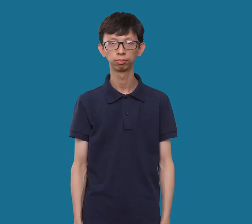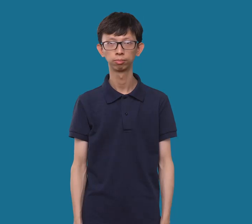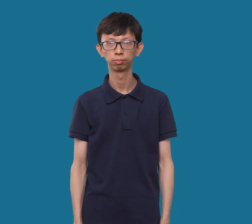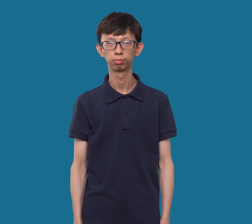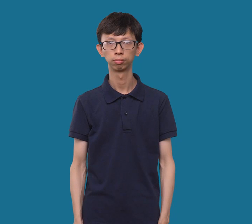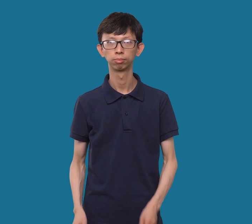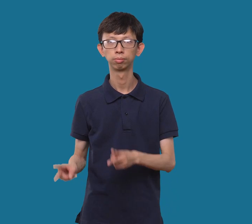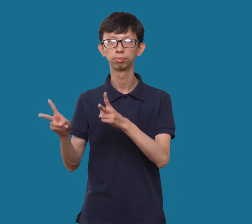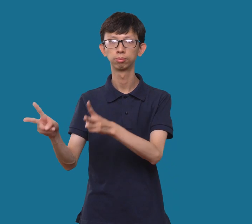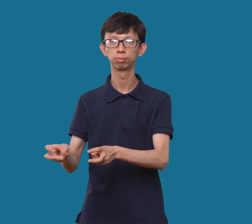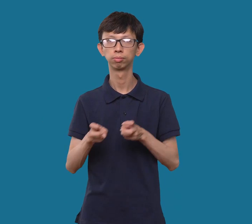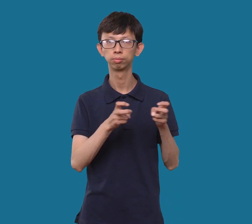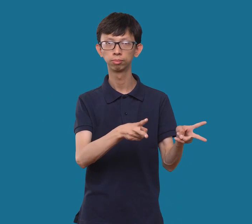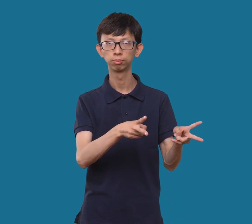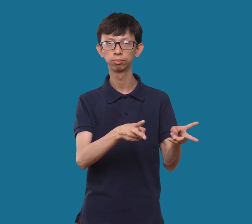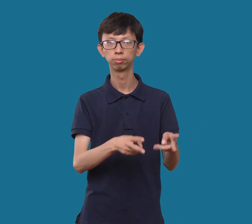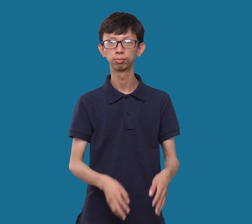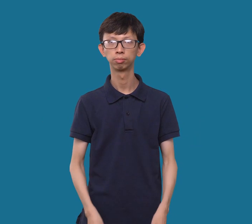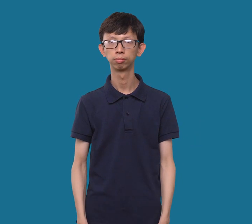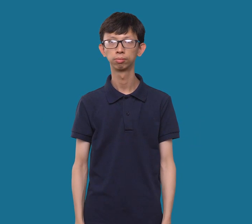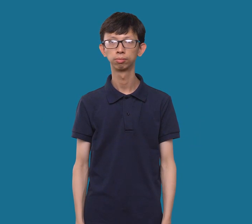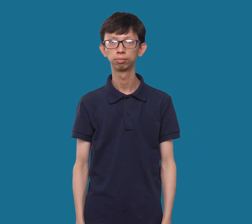sao chép